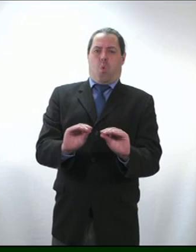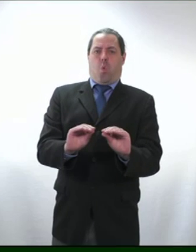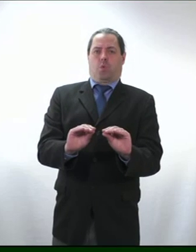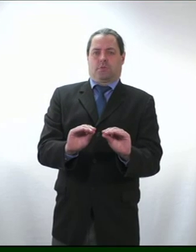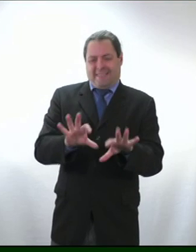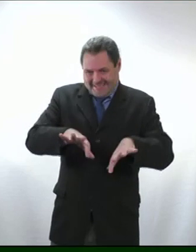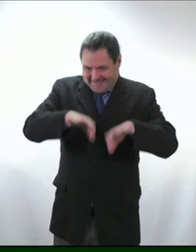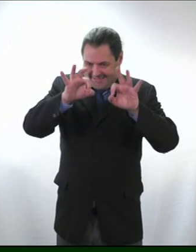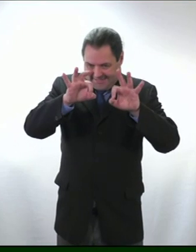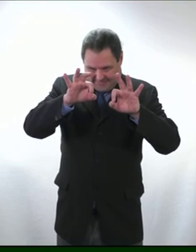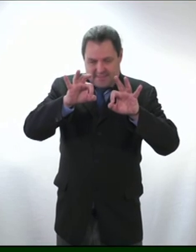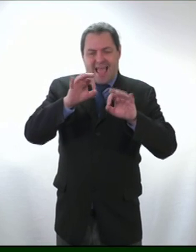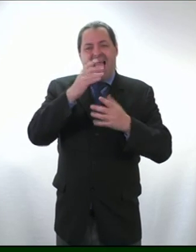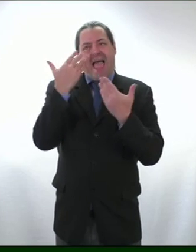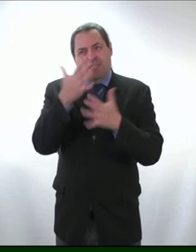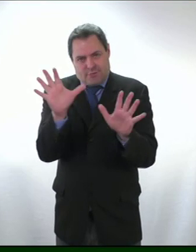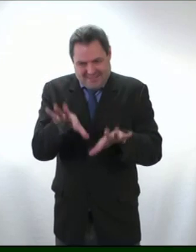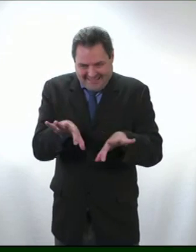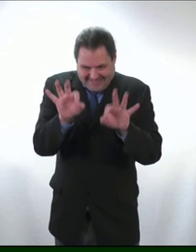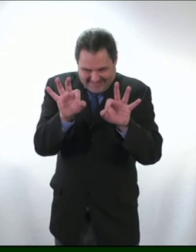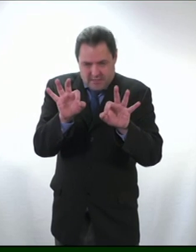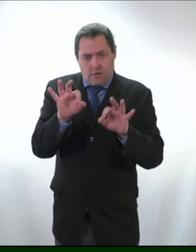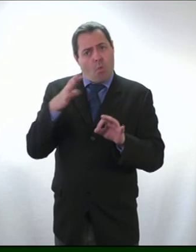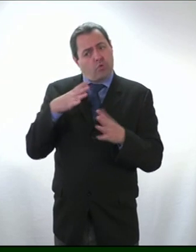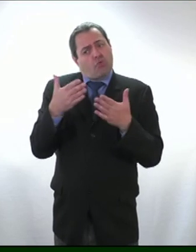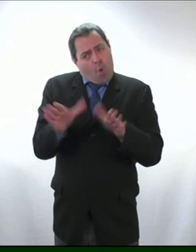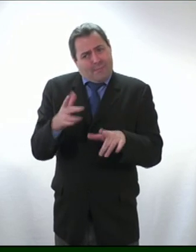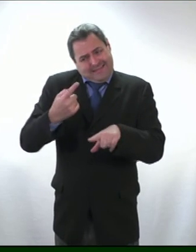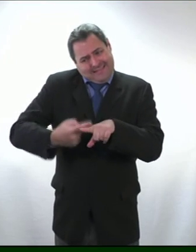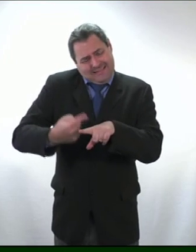We want to get them open as fast as possible.